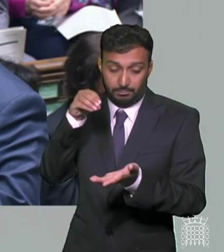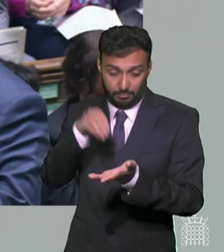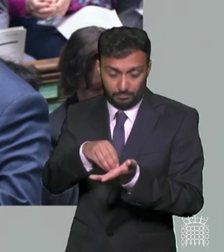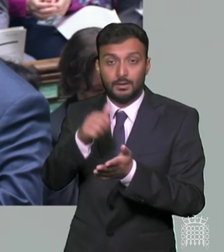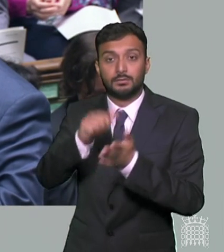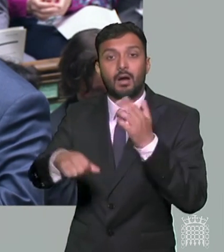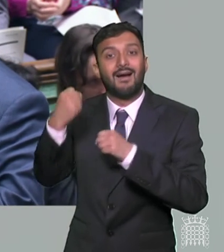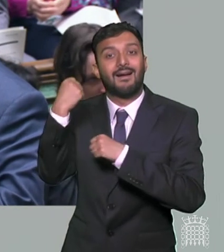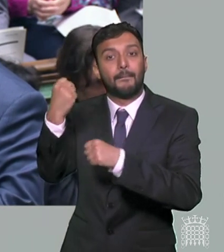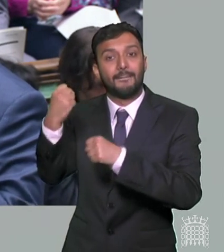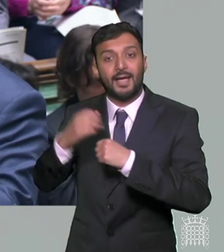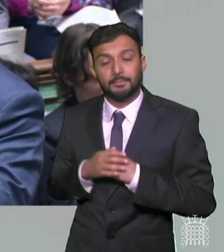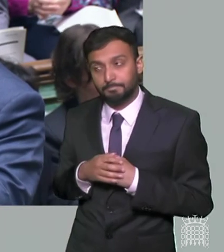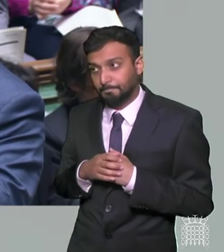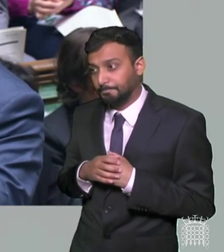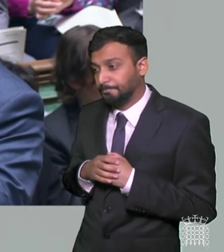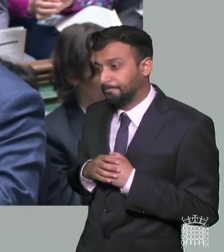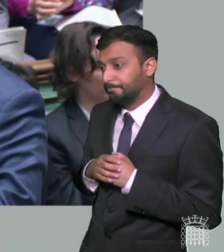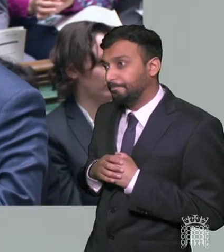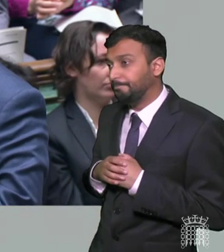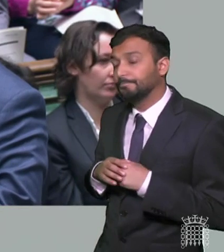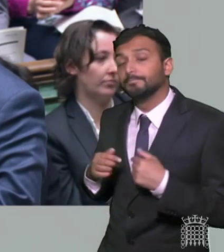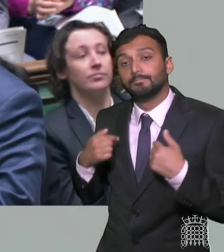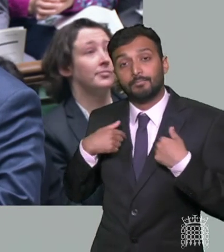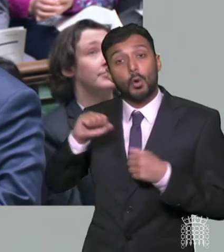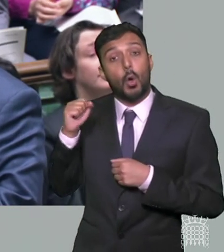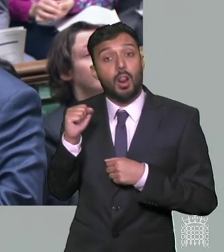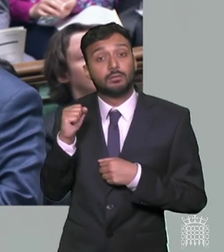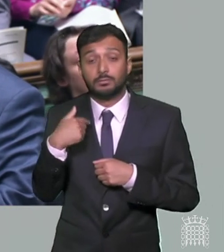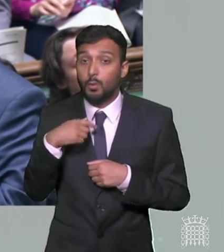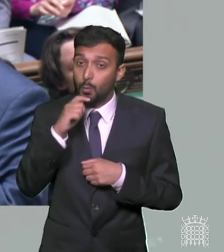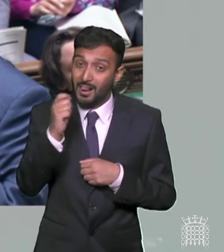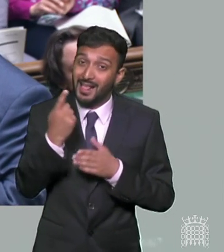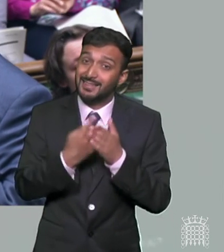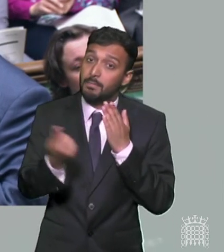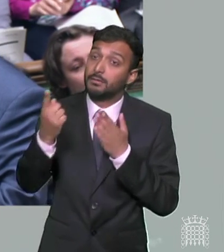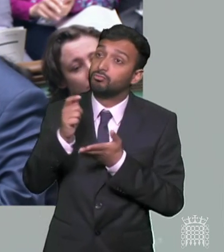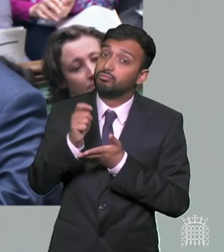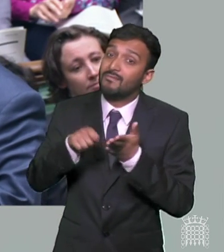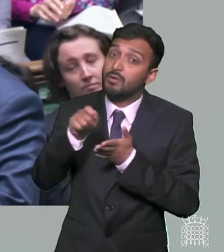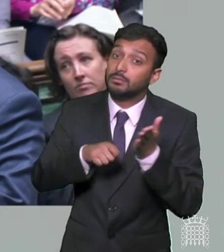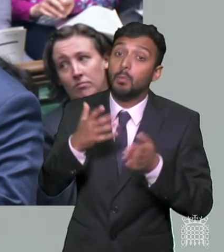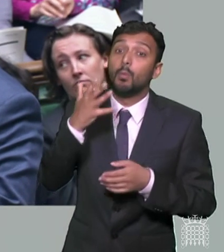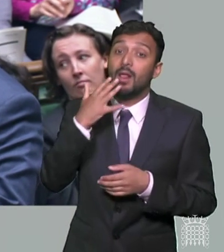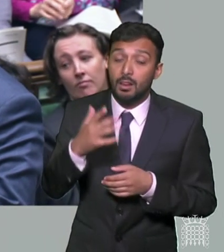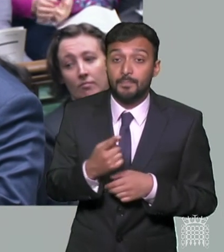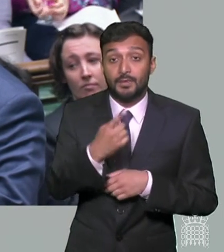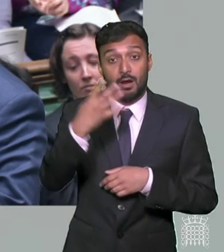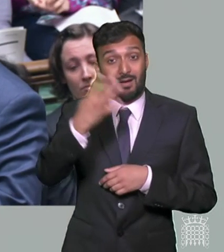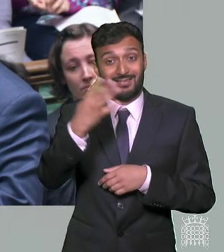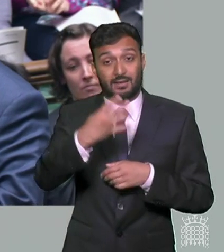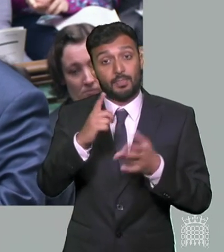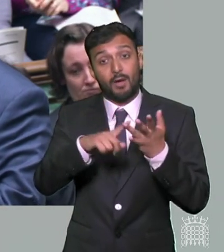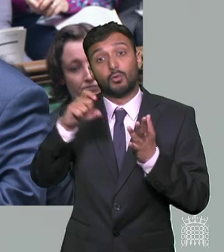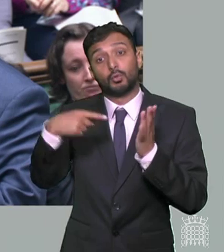Our nation will have its independence referendum on 19 October 2023.